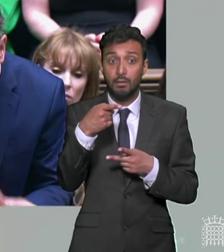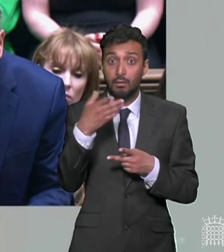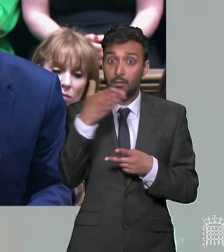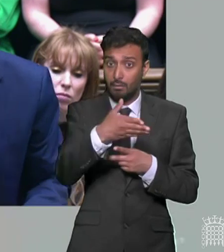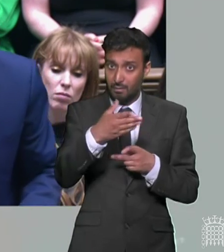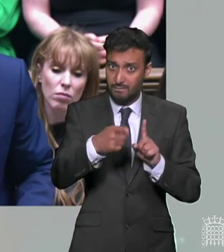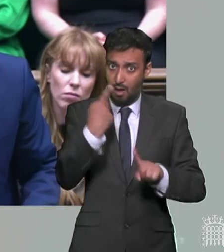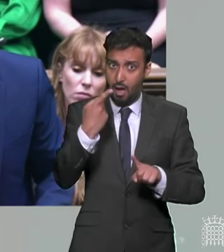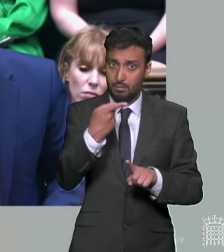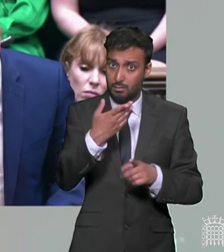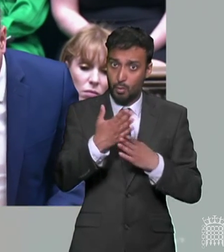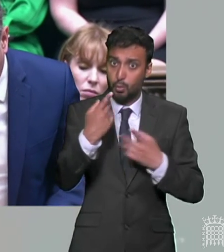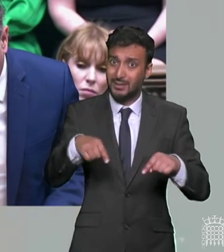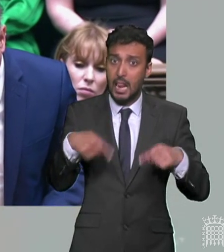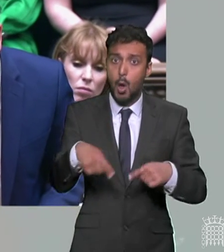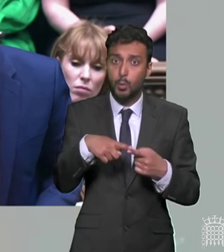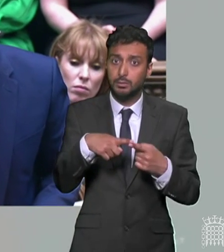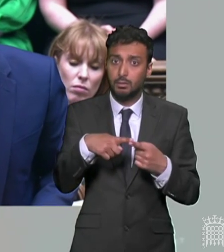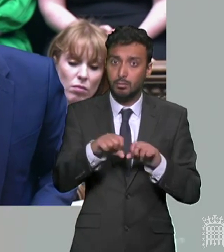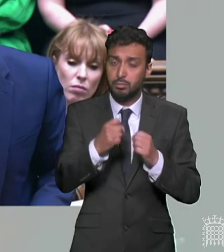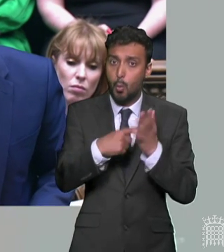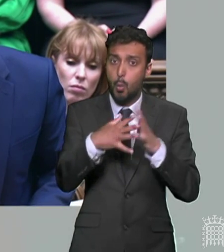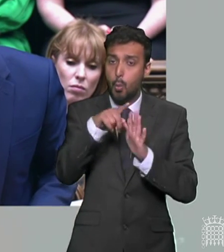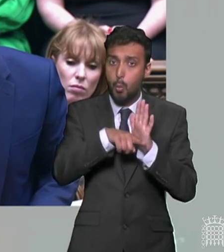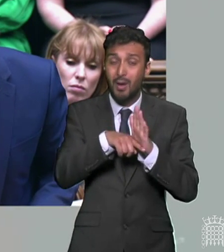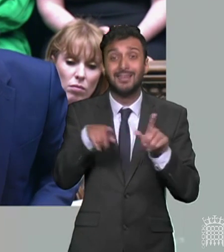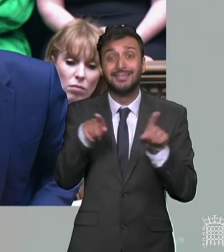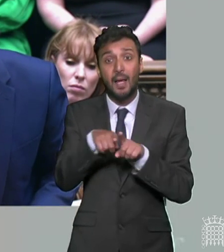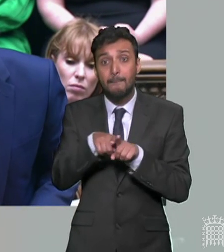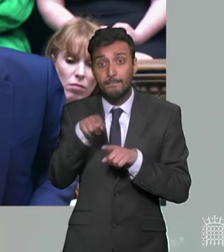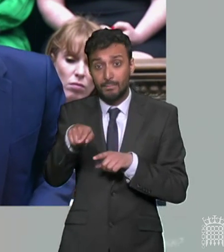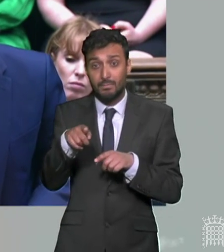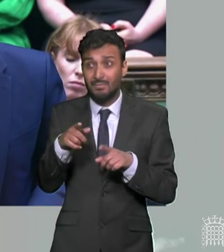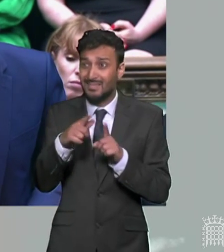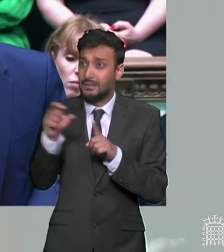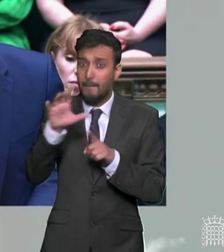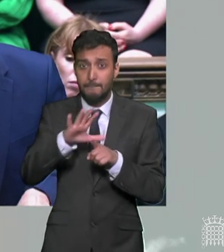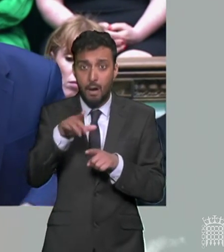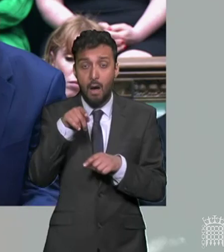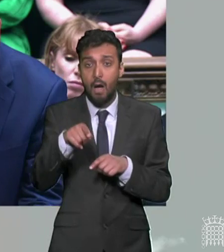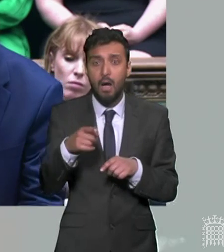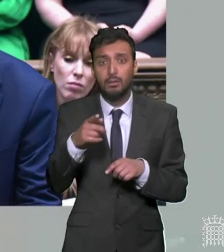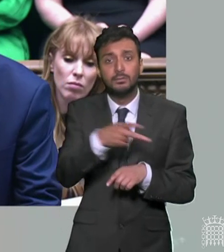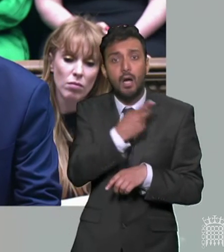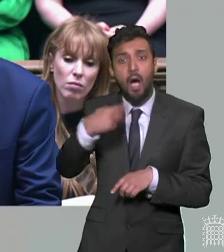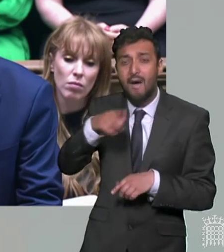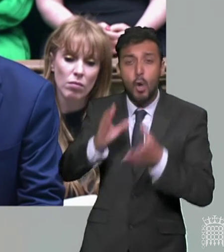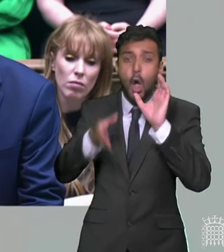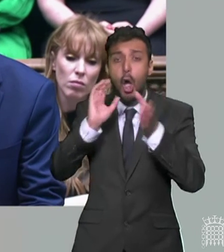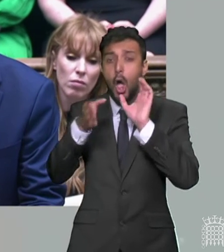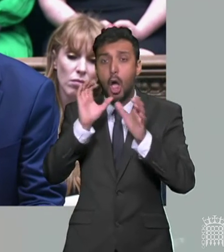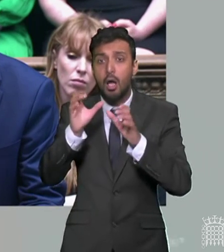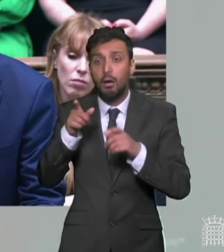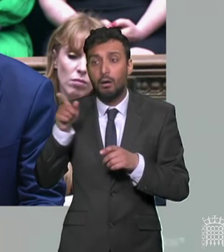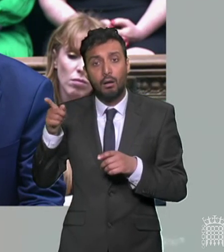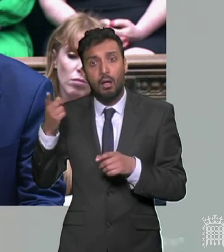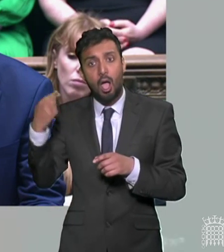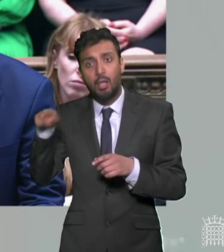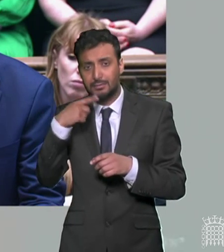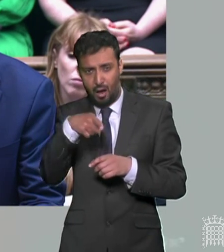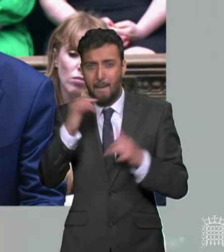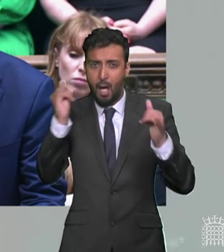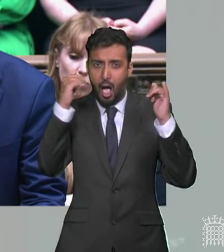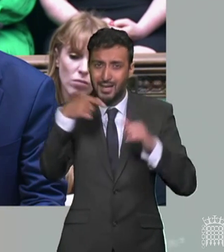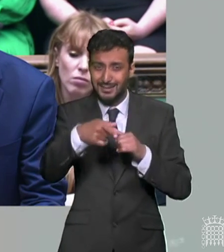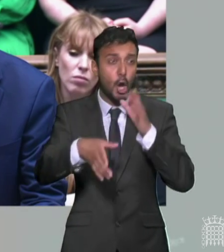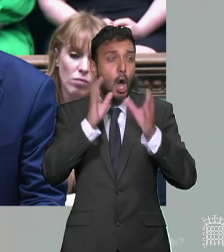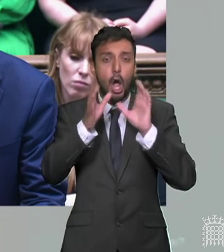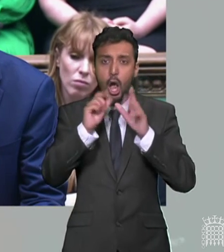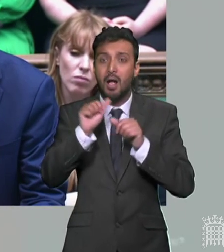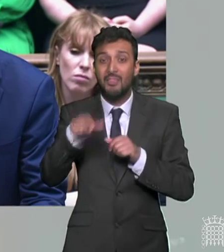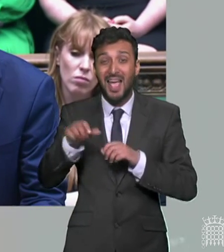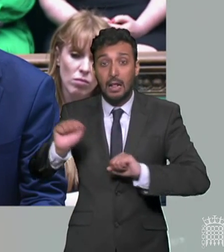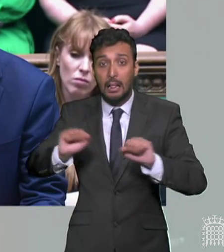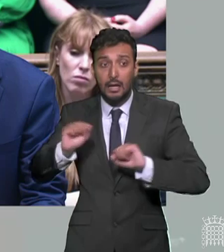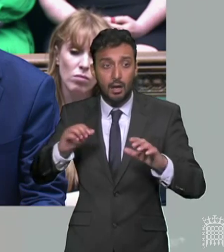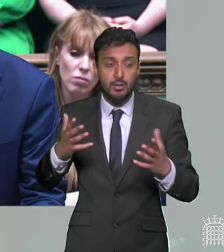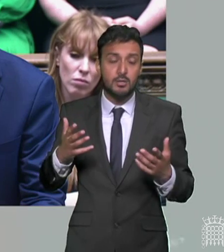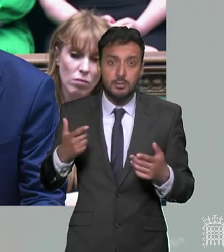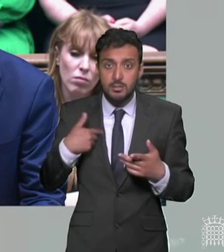We know that on 18 December, an event was held in which staff “drank excessively”, which others in the building described as a “party”, and that cleaners were left to mop up the red wine the next day.